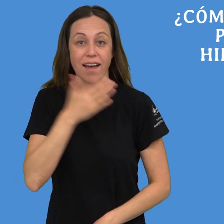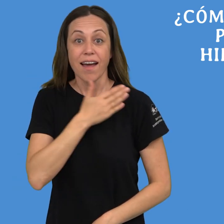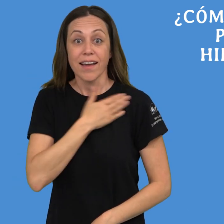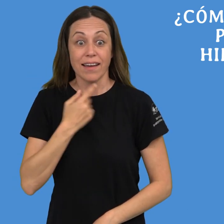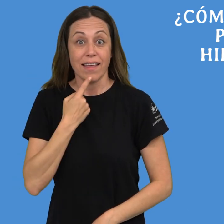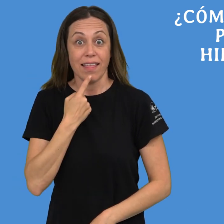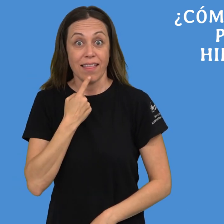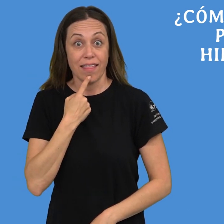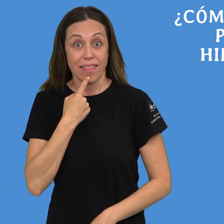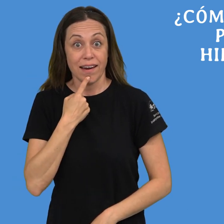querer decir